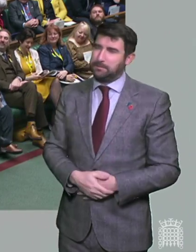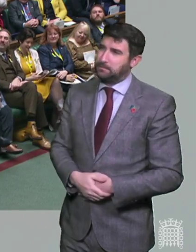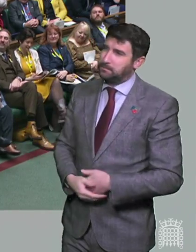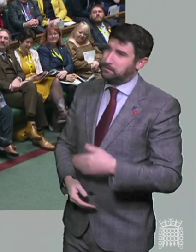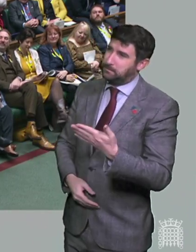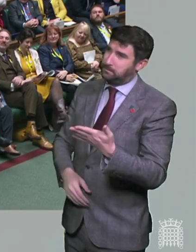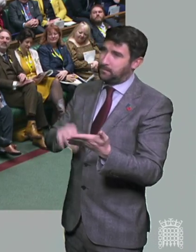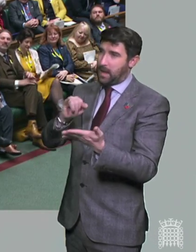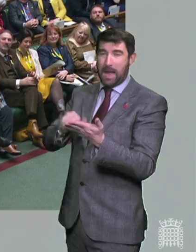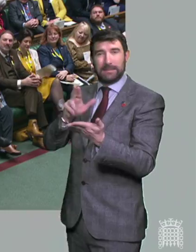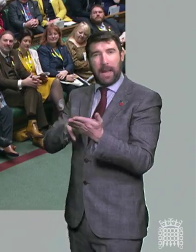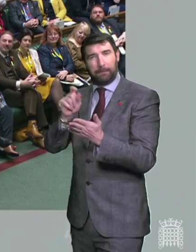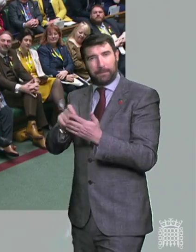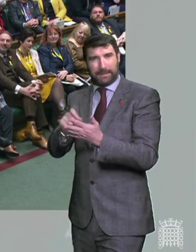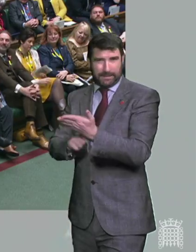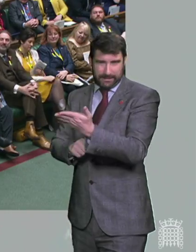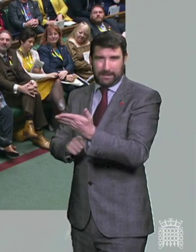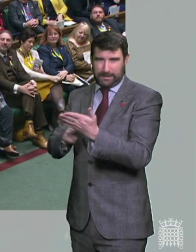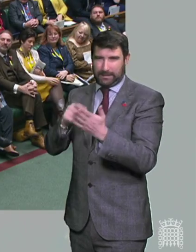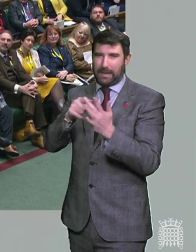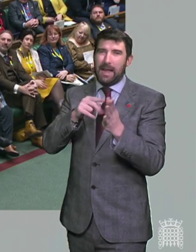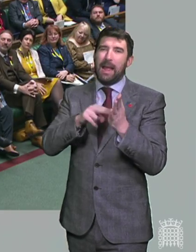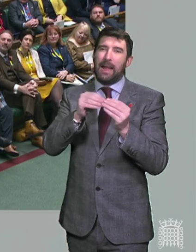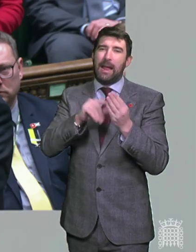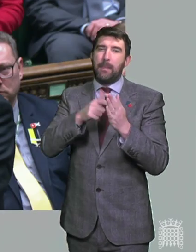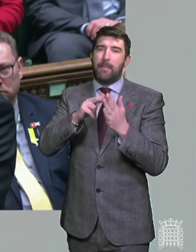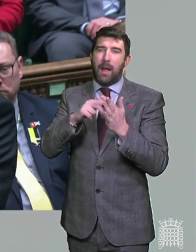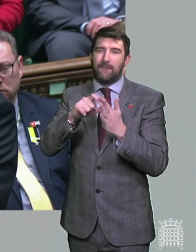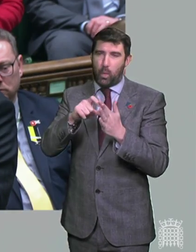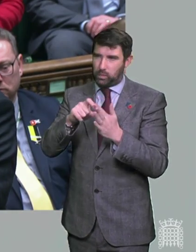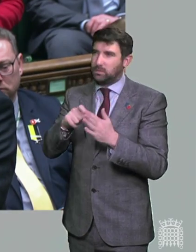May I associate myself with the Prime Minister’s remarks about Armistice Day?